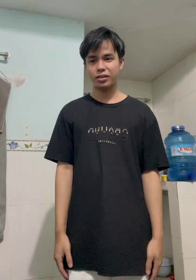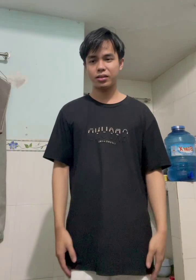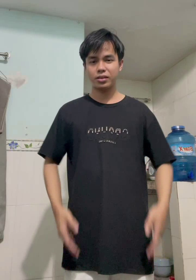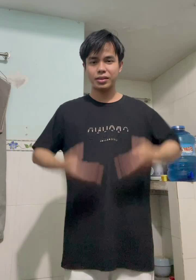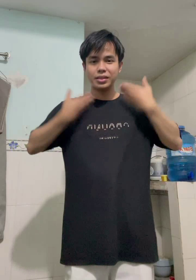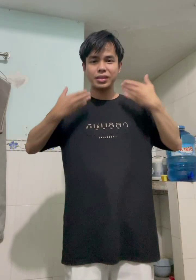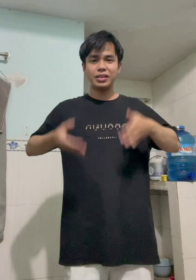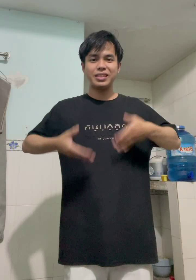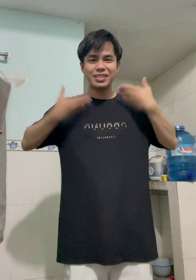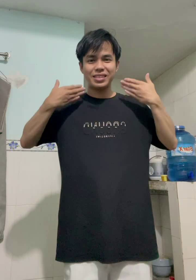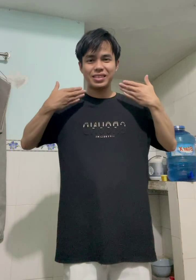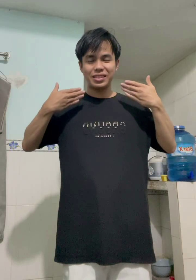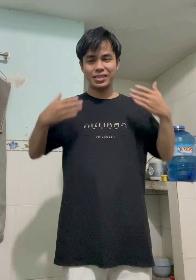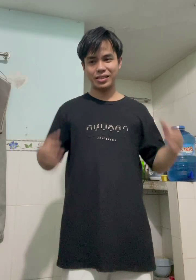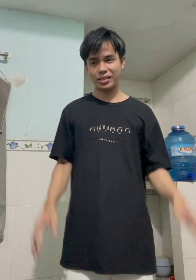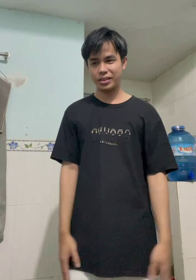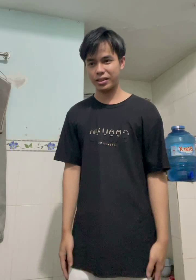vui ve